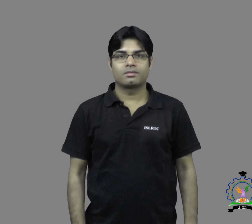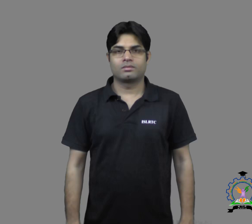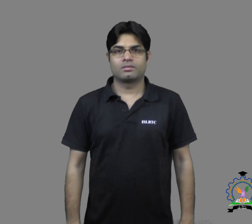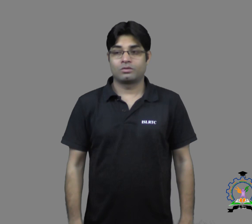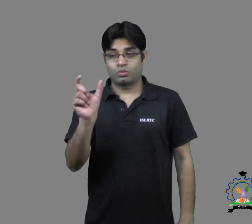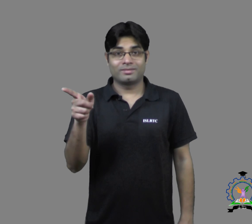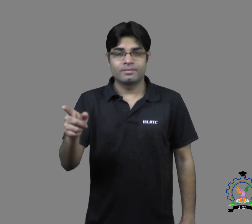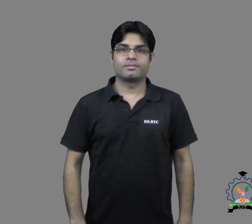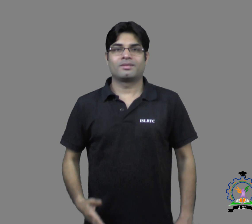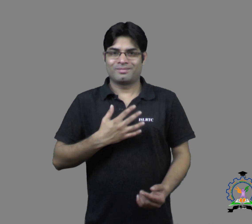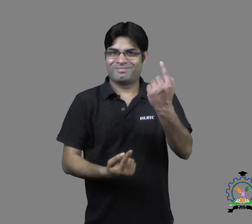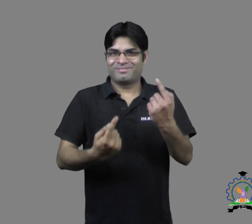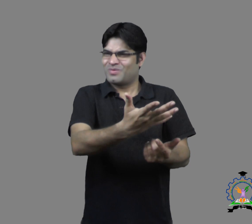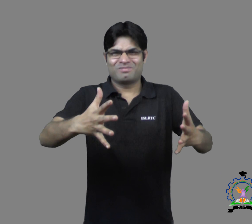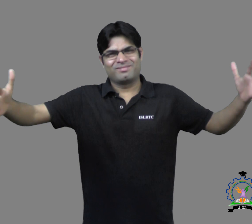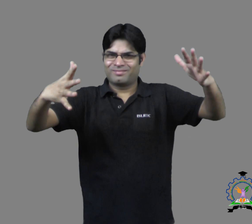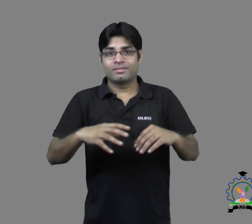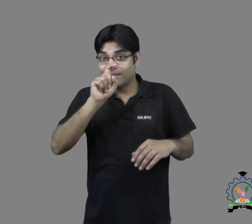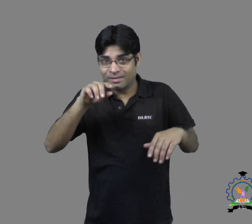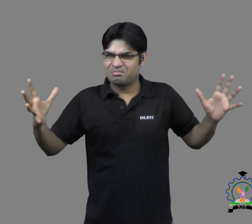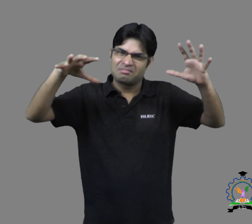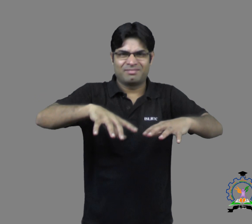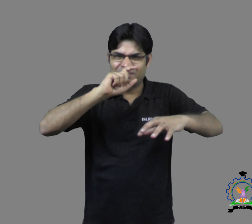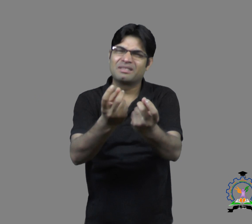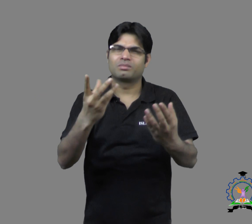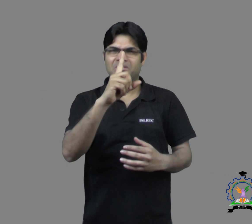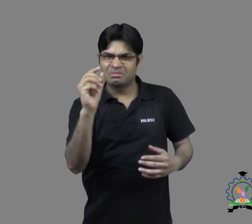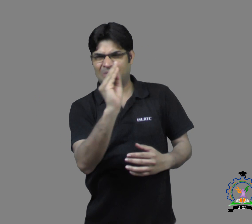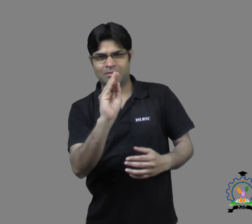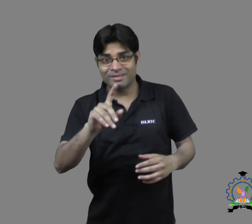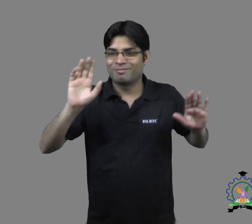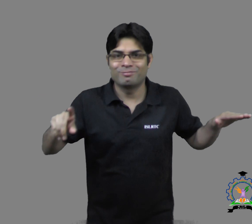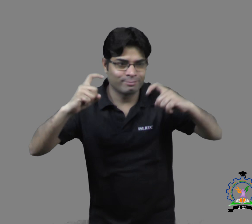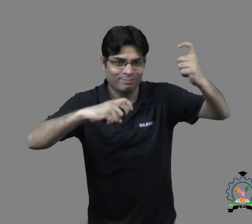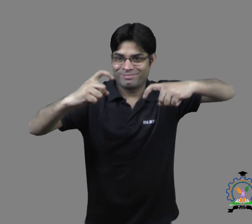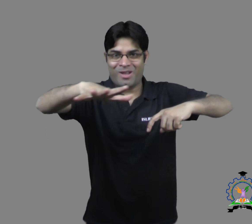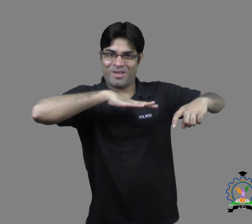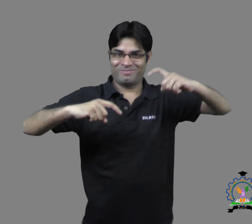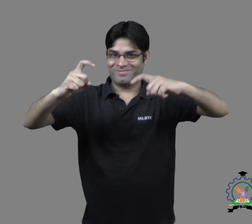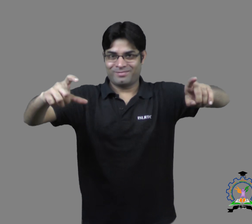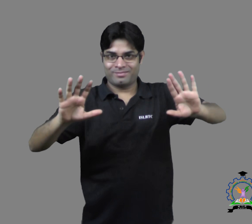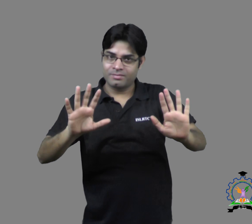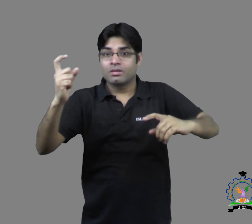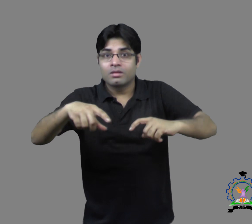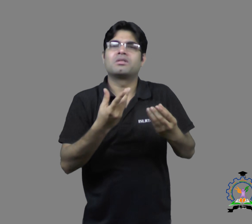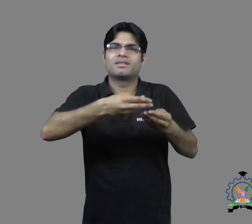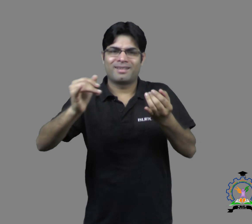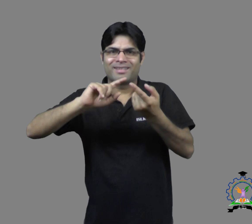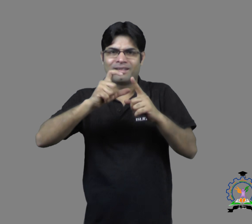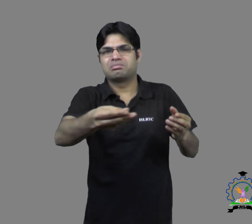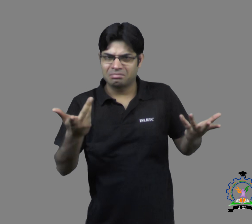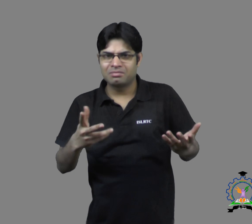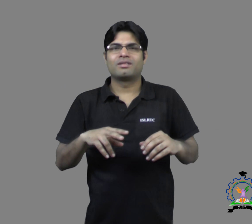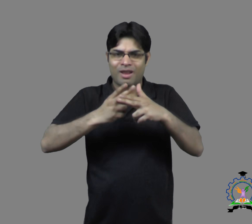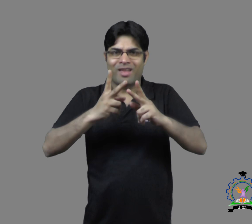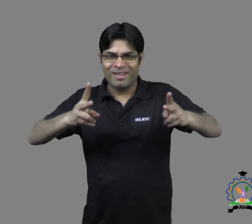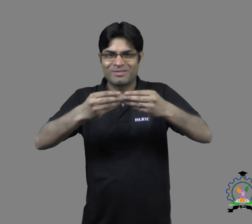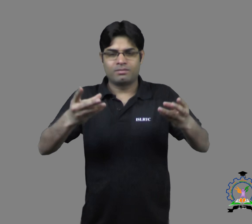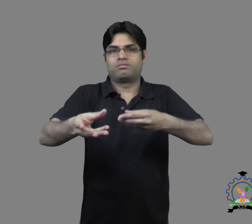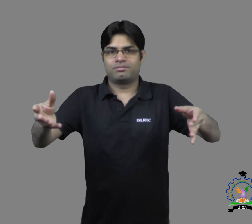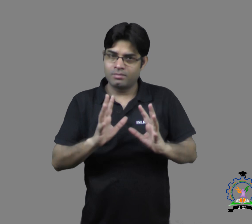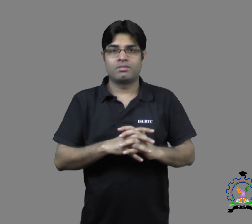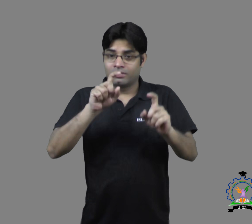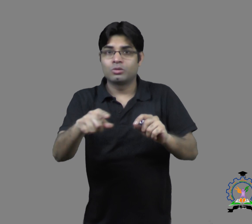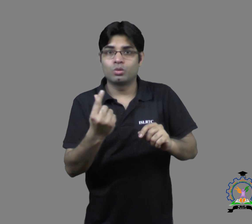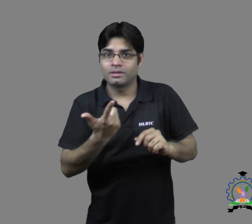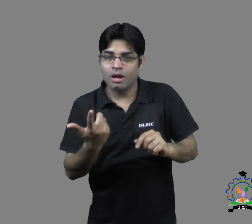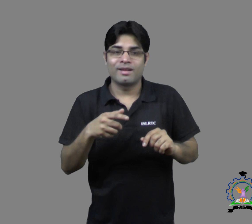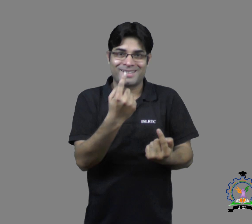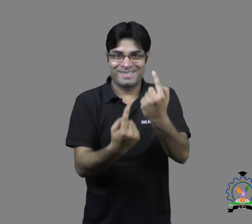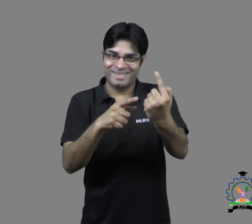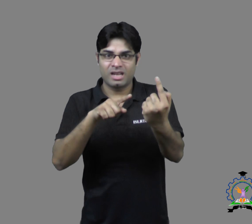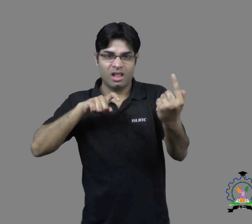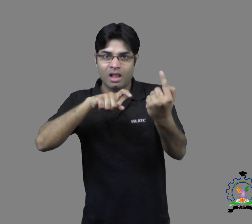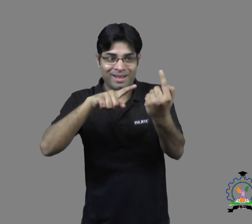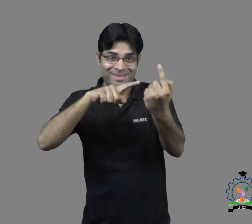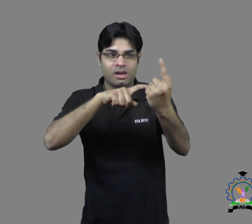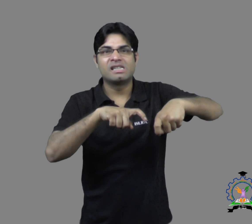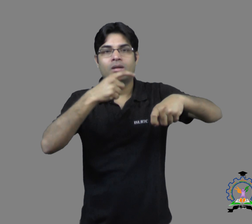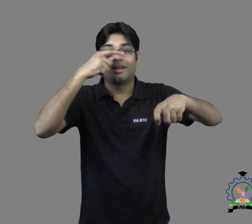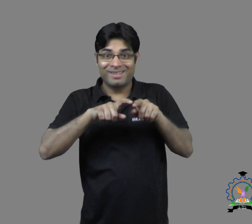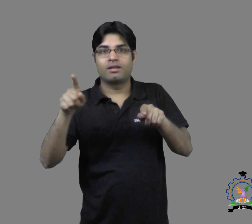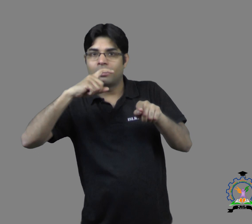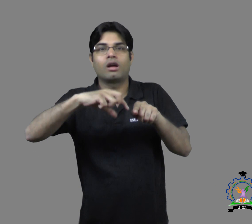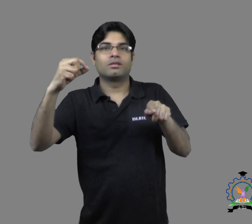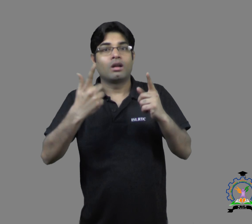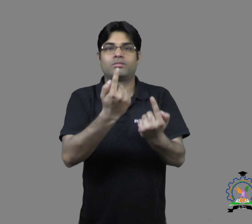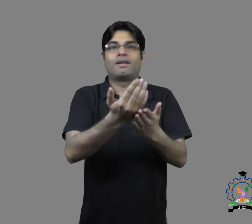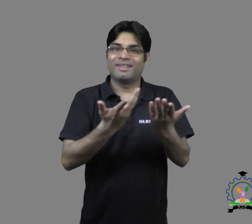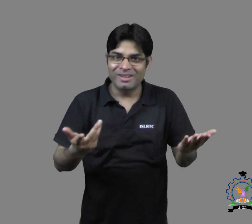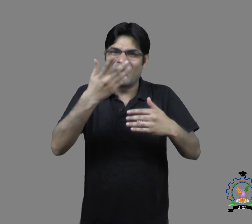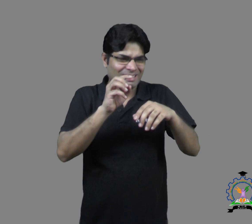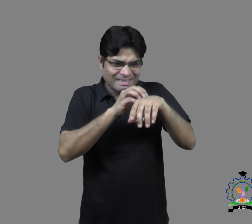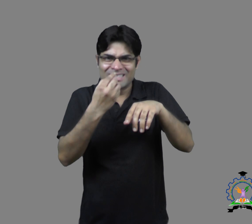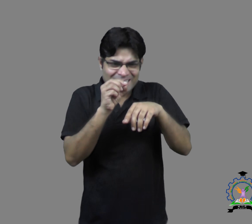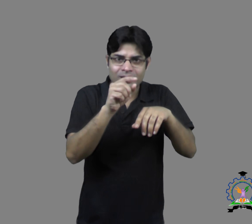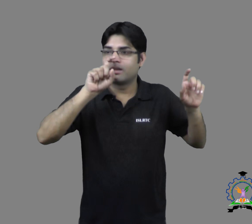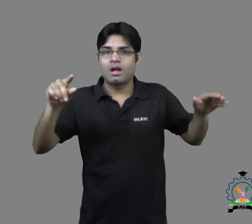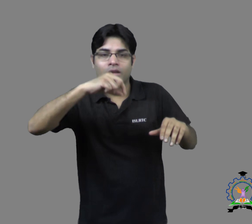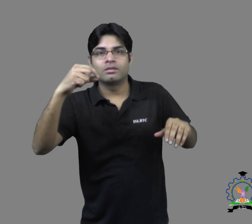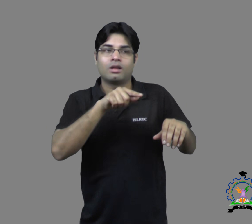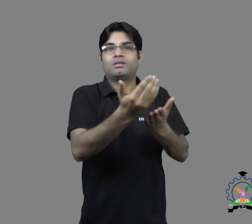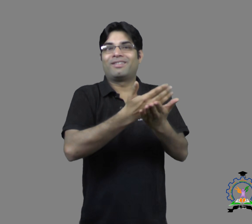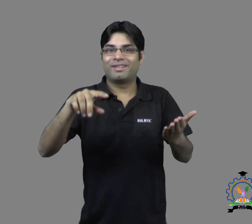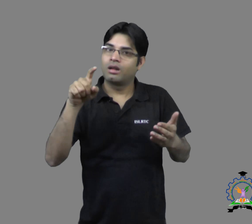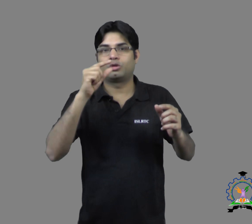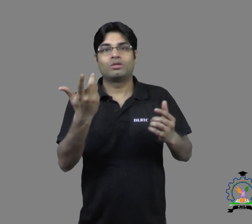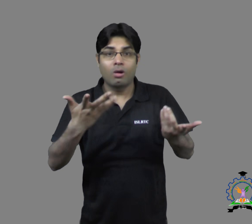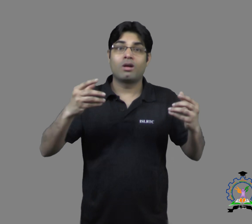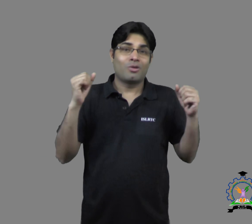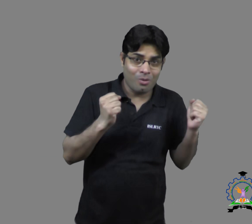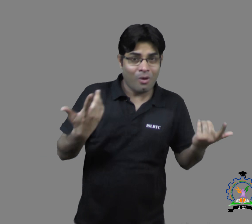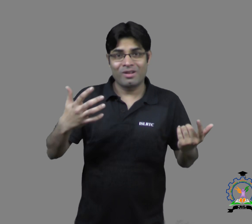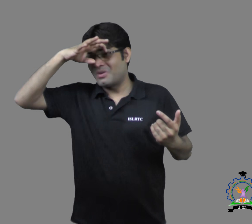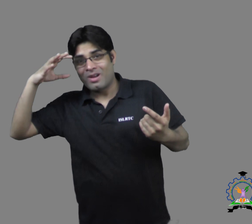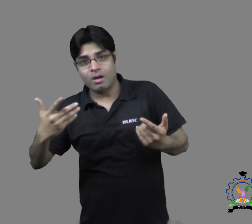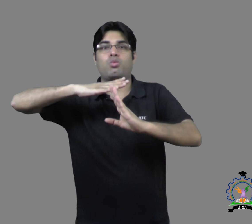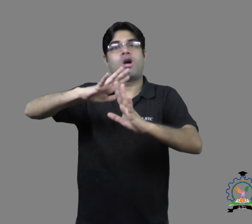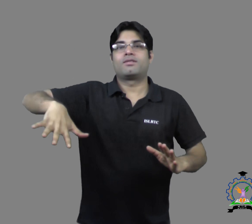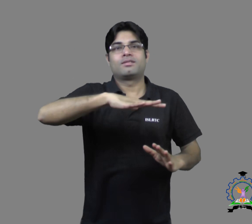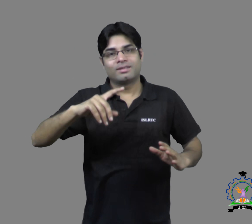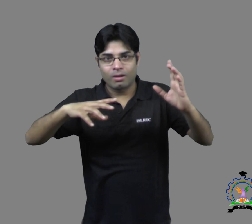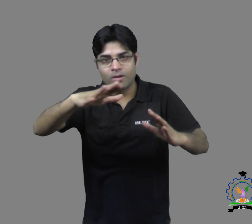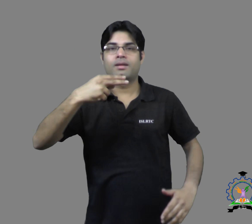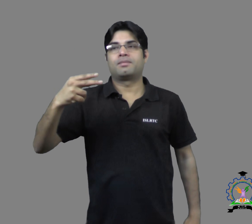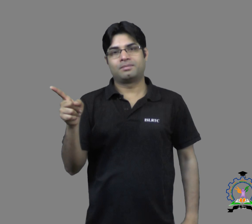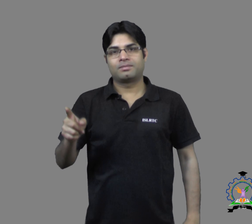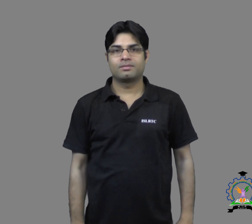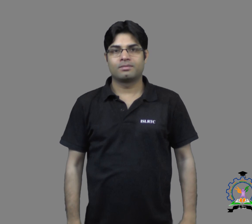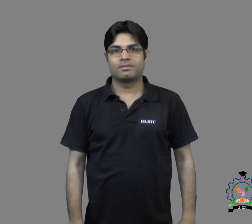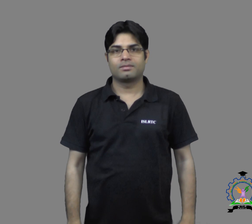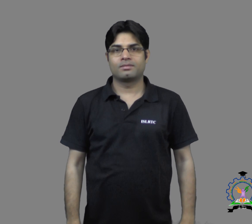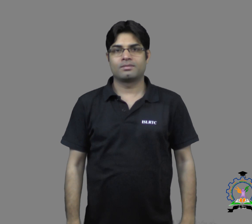Free Range System